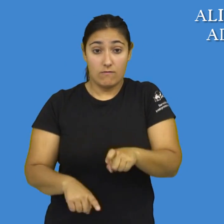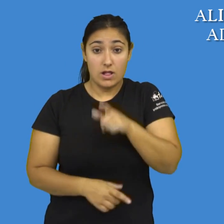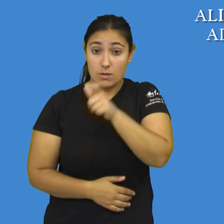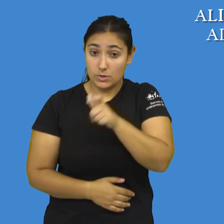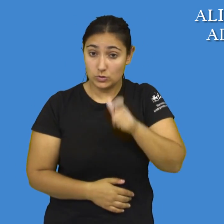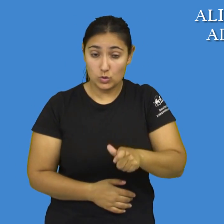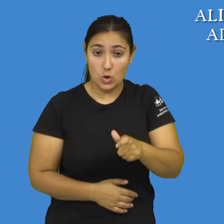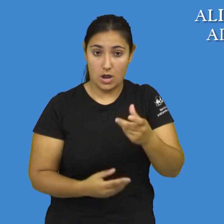persona